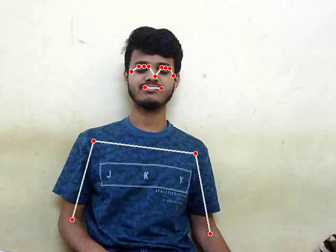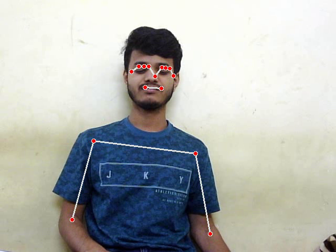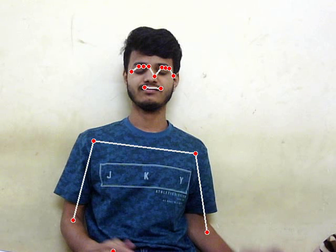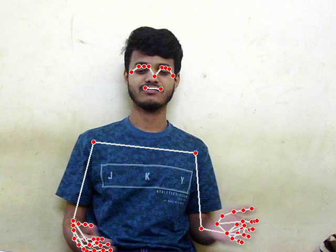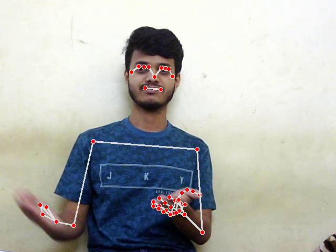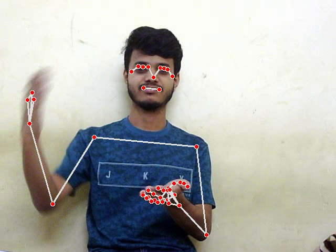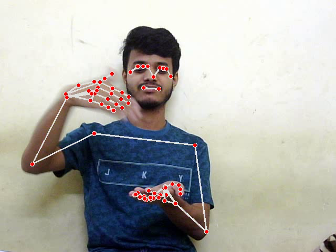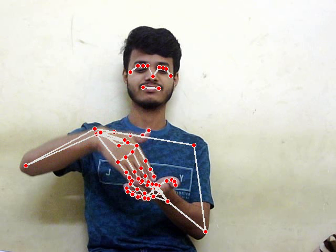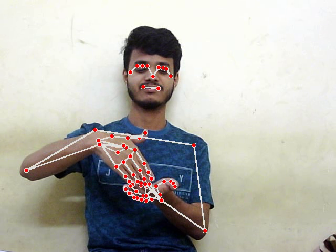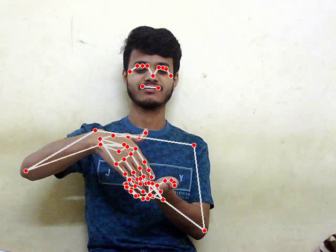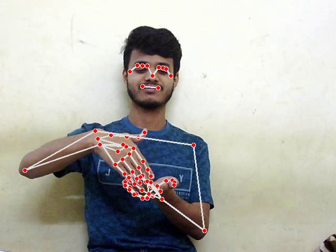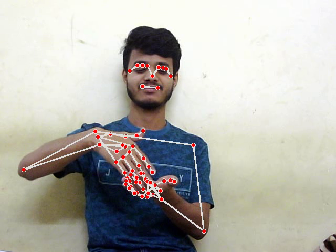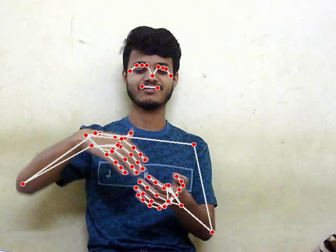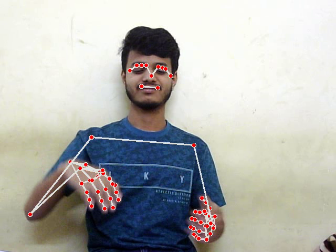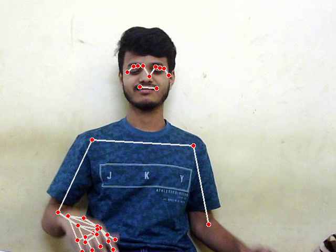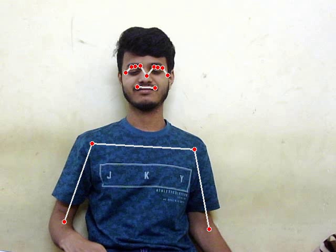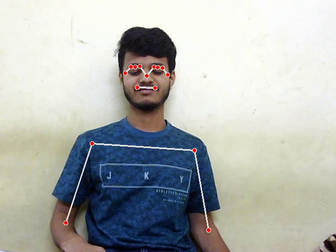again